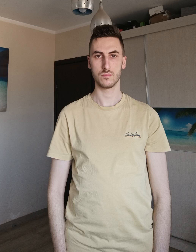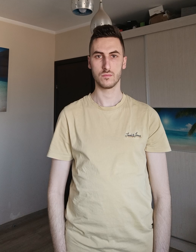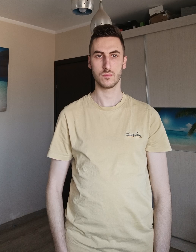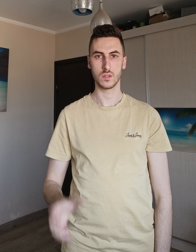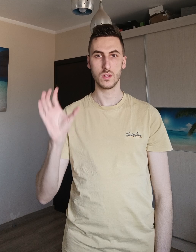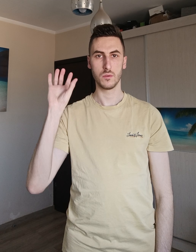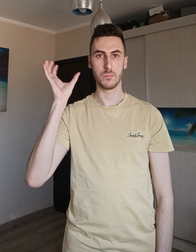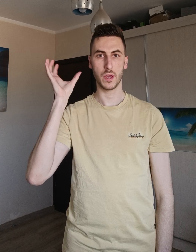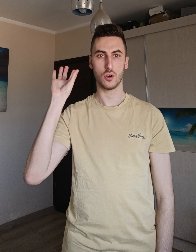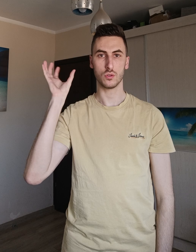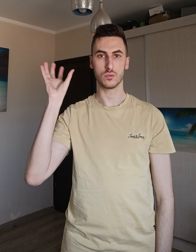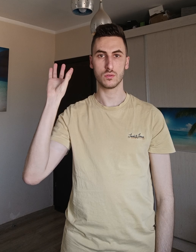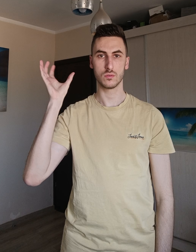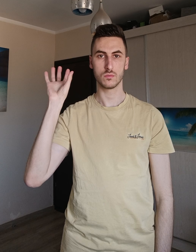פירות